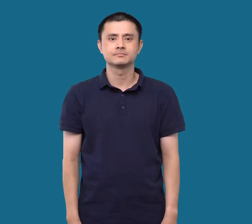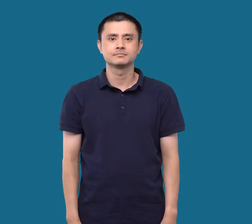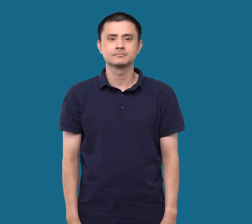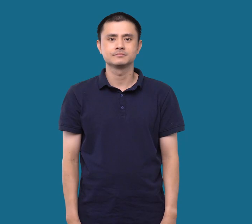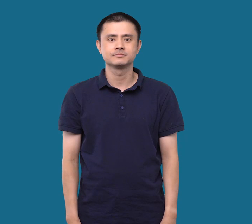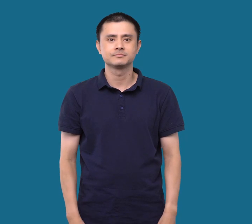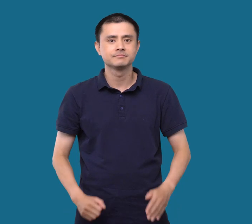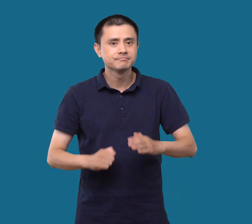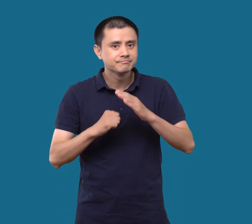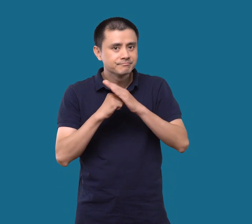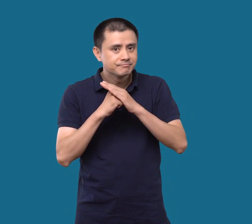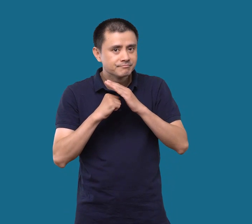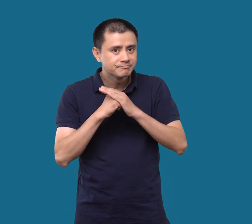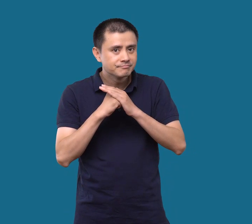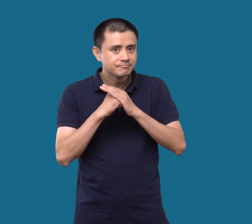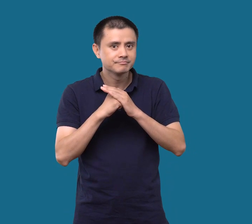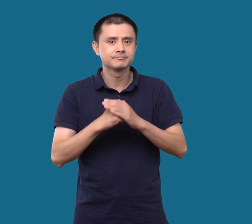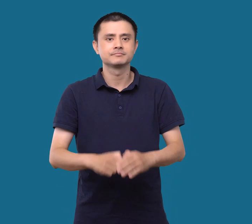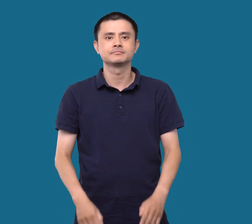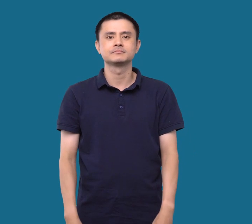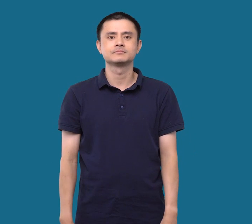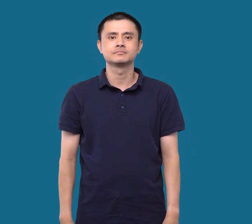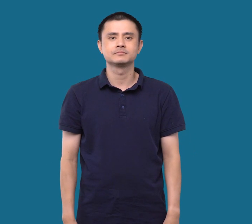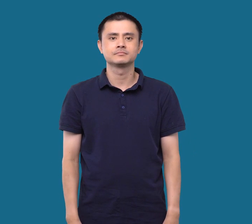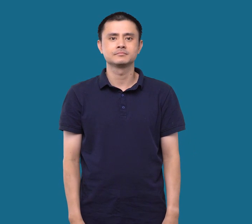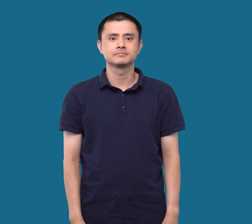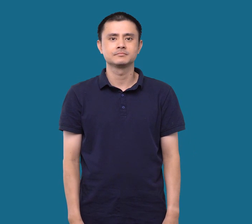lễ phép